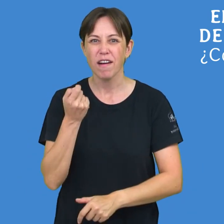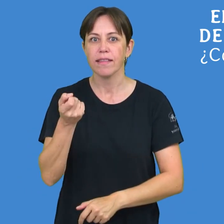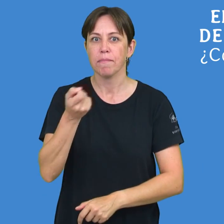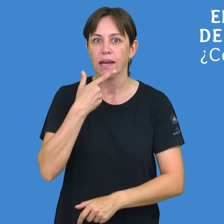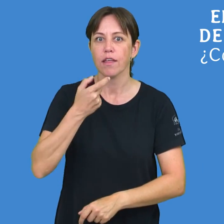droga